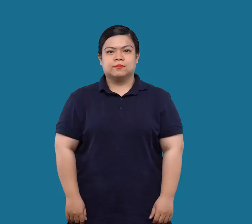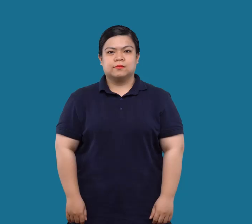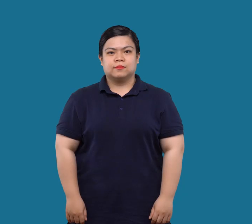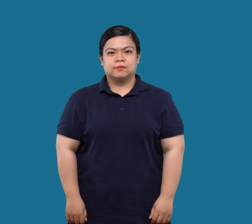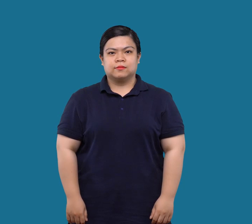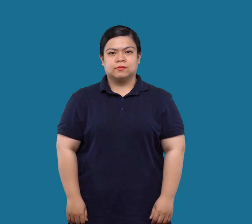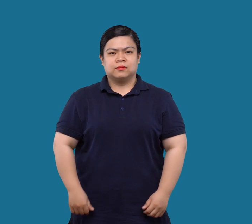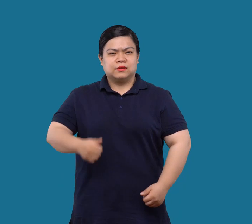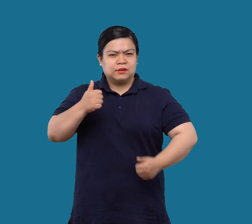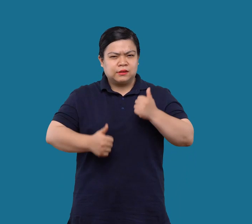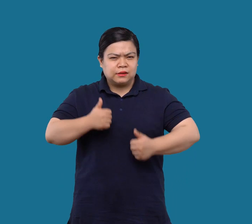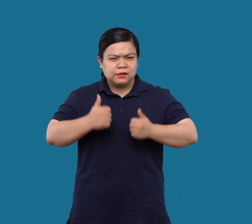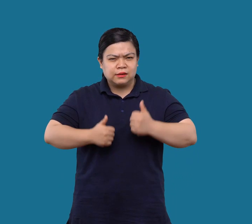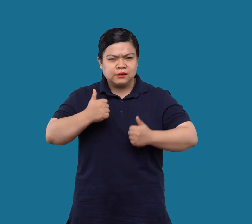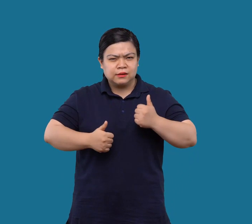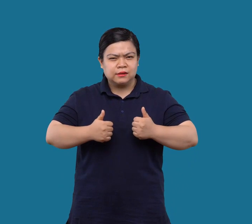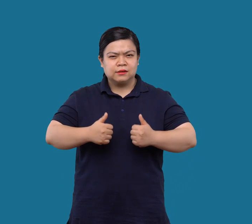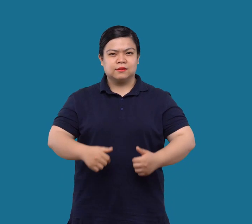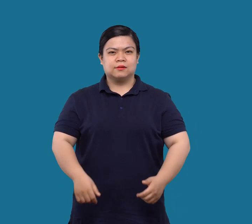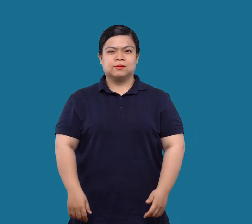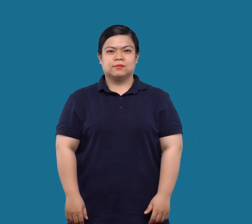thi cử